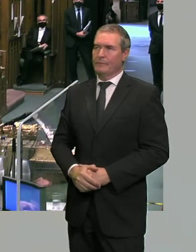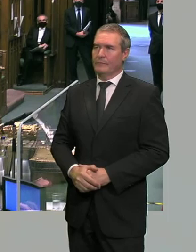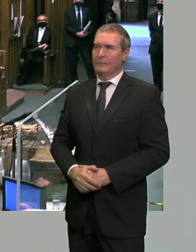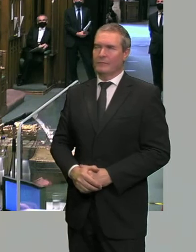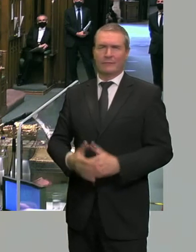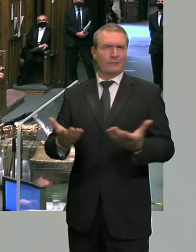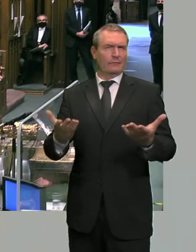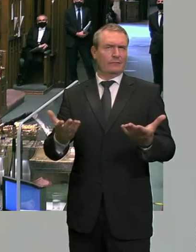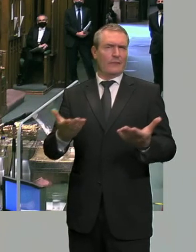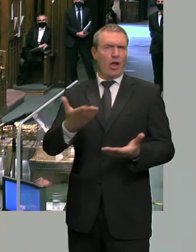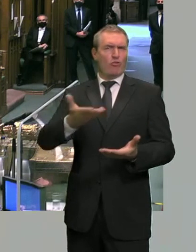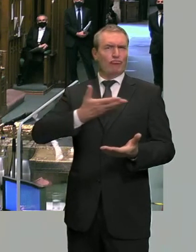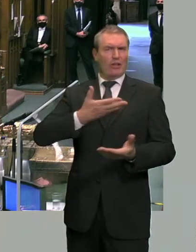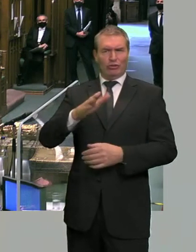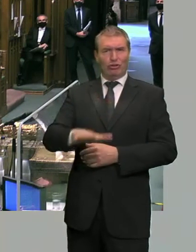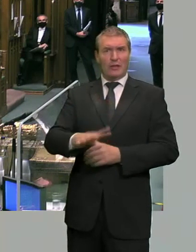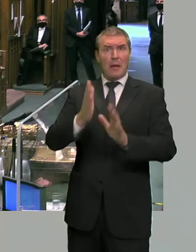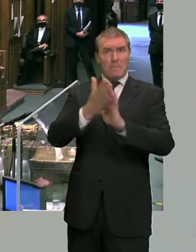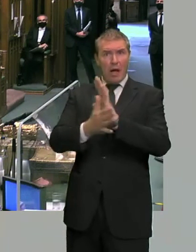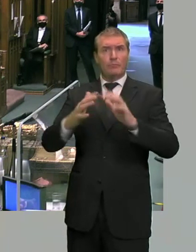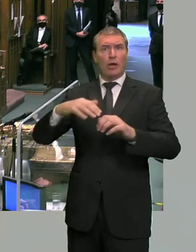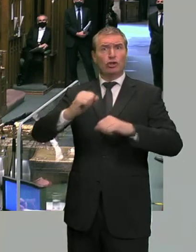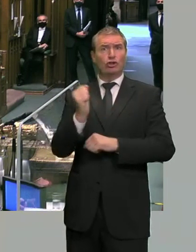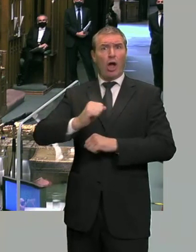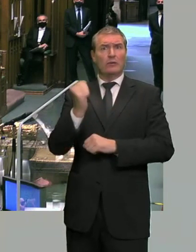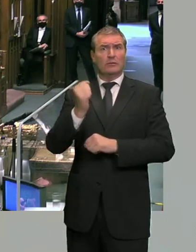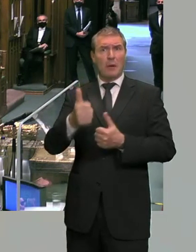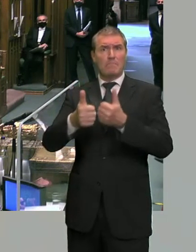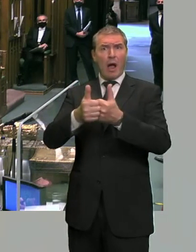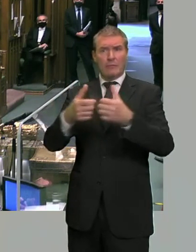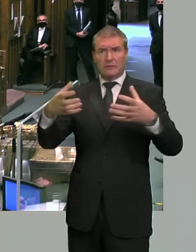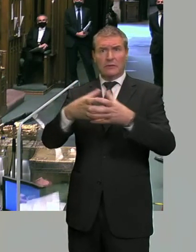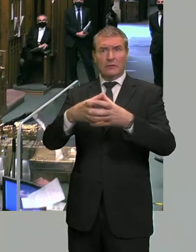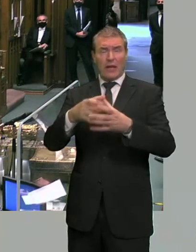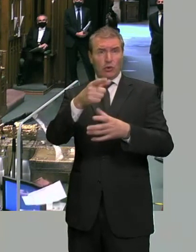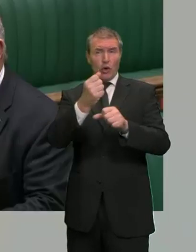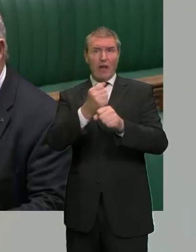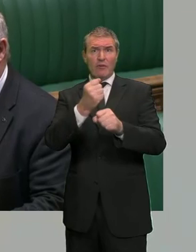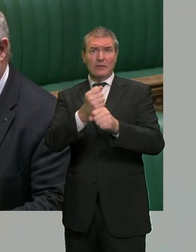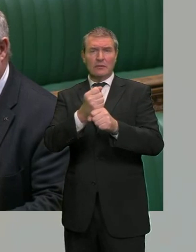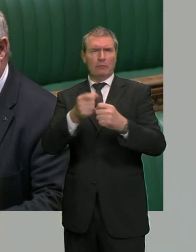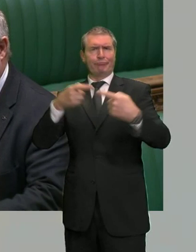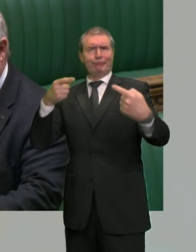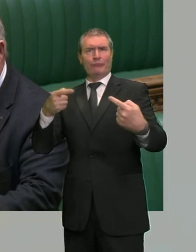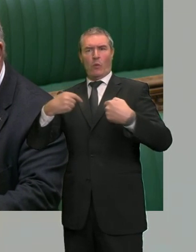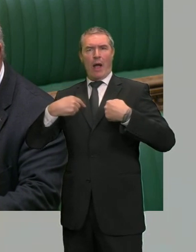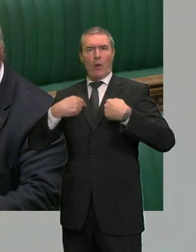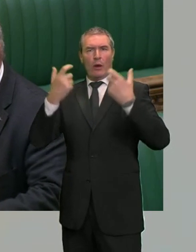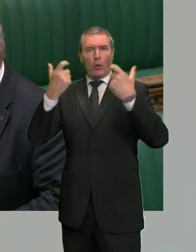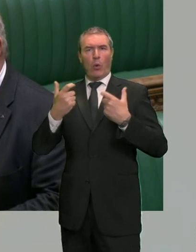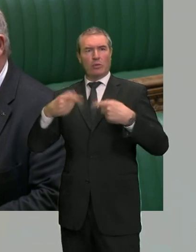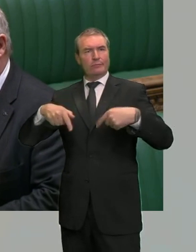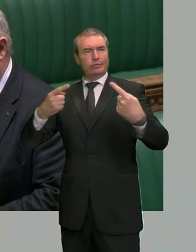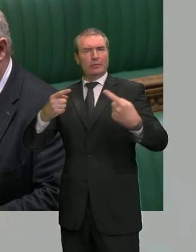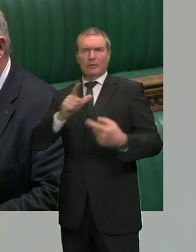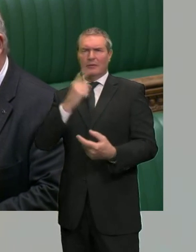The rights of the child—this is an Act passed by the Scottish Parliament and supported by every party, and yet the Prime Minister’s Government are taking our Parliament—our Government—to court.